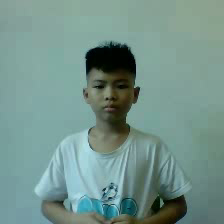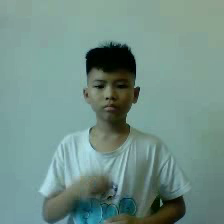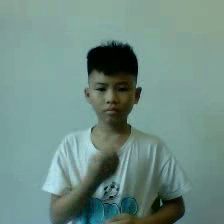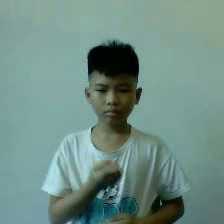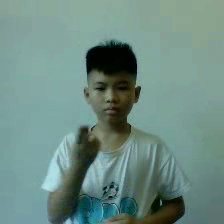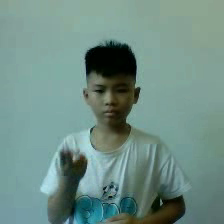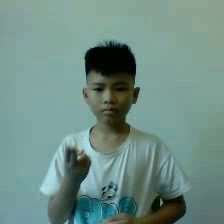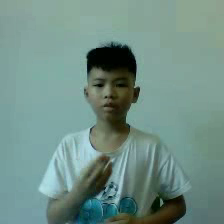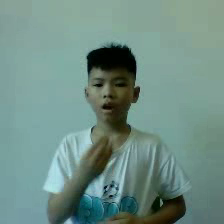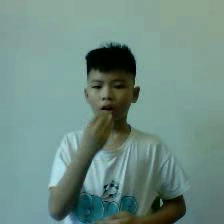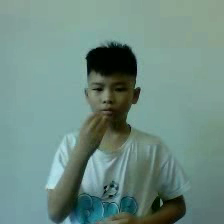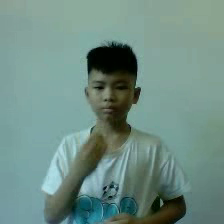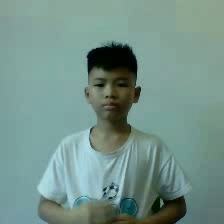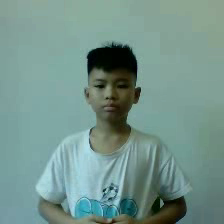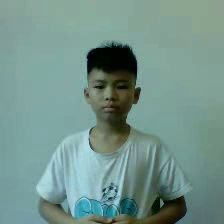Thức ăn